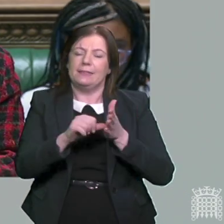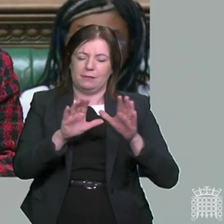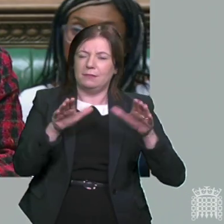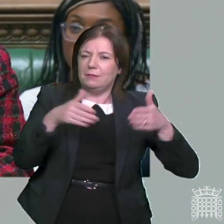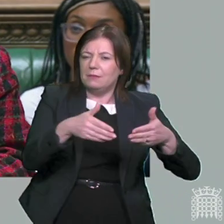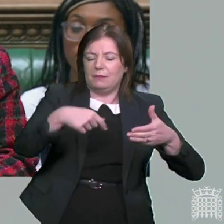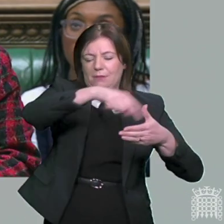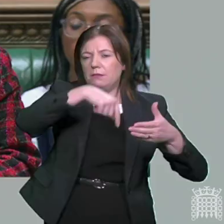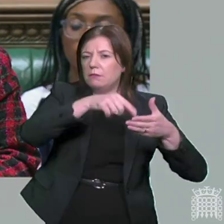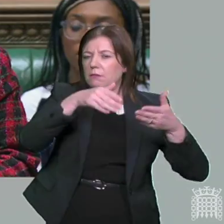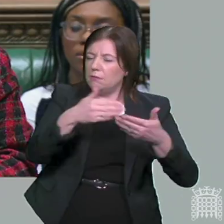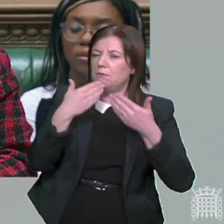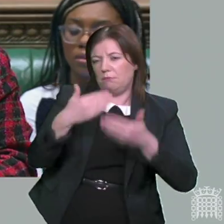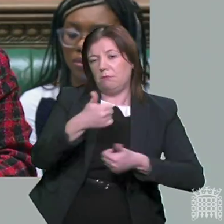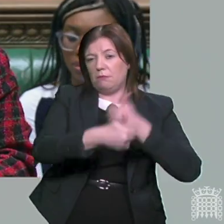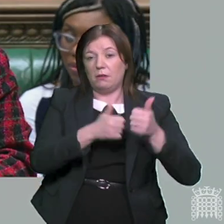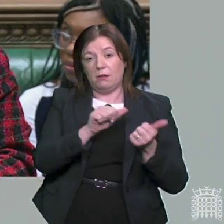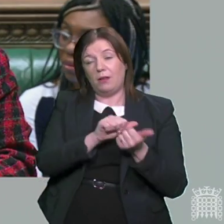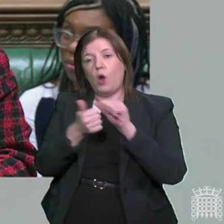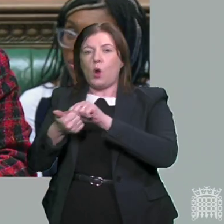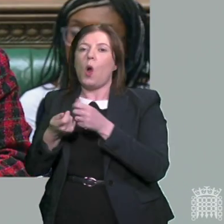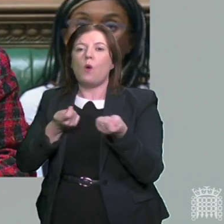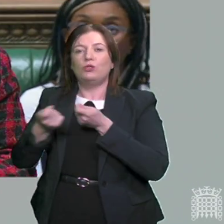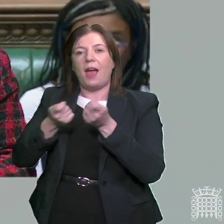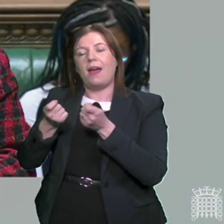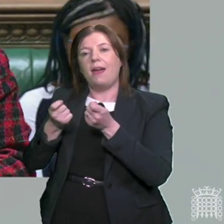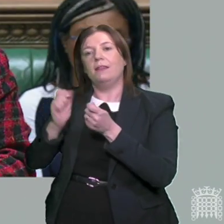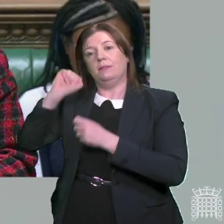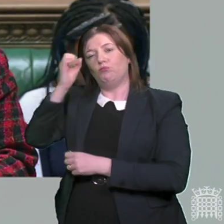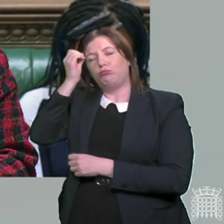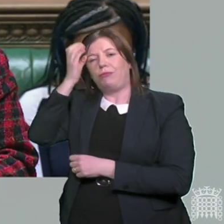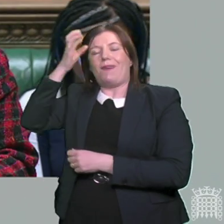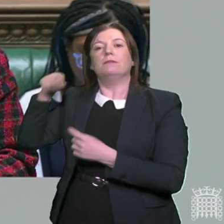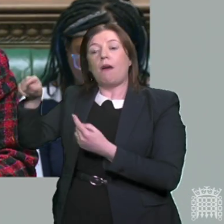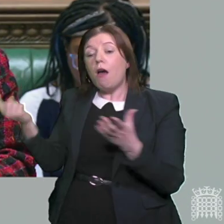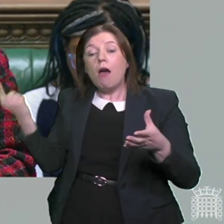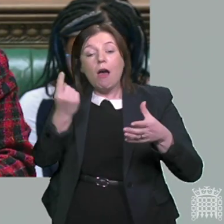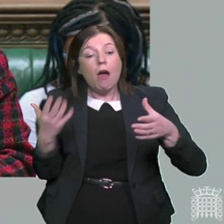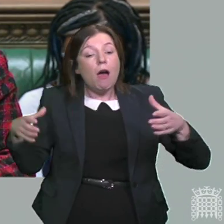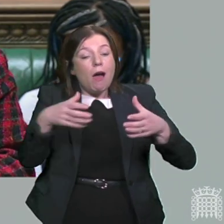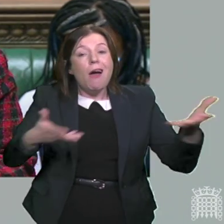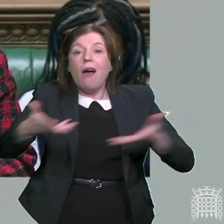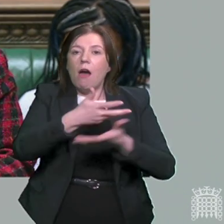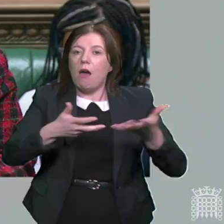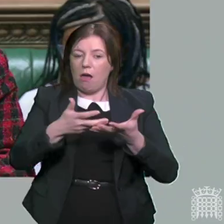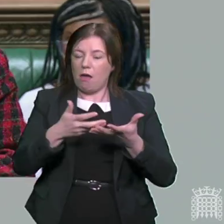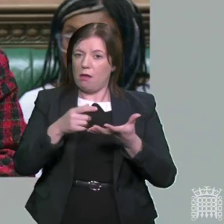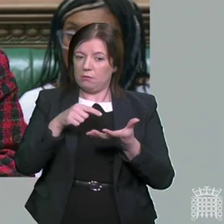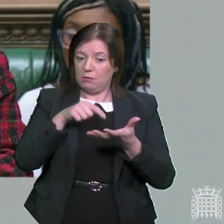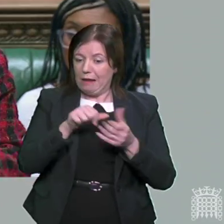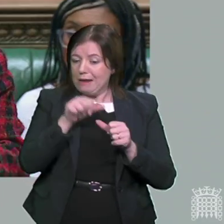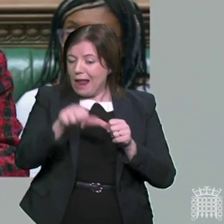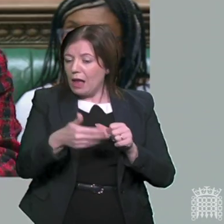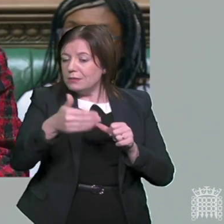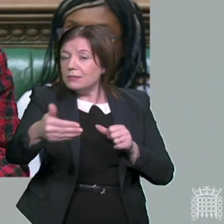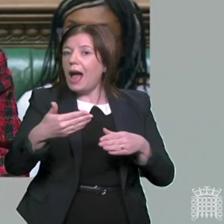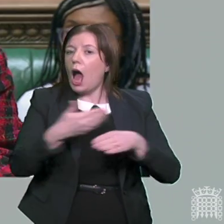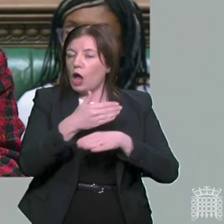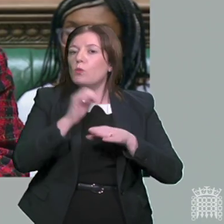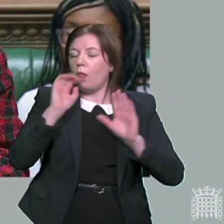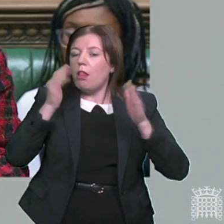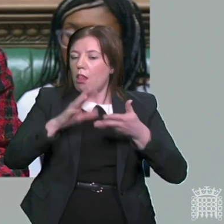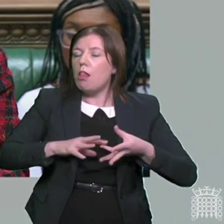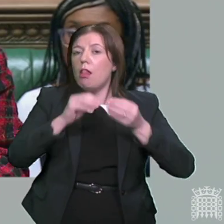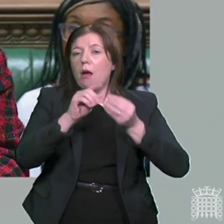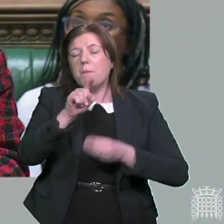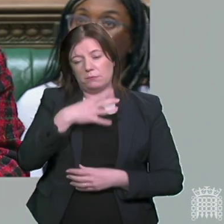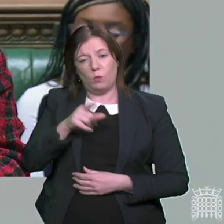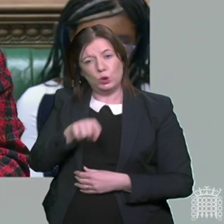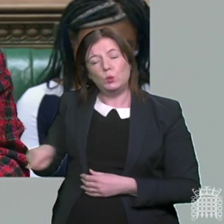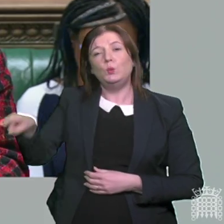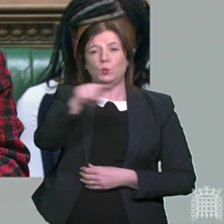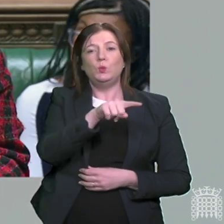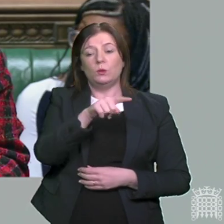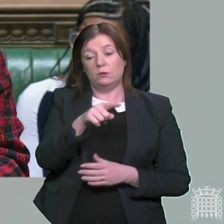I have been working with its co-chair, Professor Jacqueline Dunkley-Bent, and our next meeting will focus on some of the actions to tackle this issue.